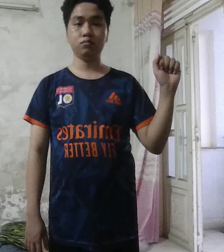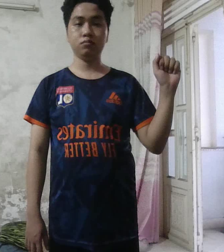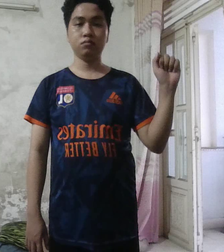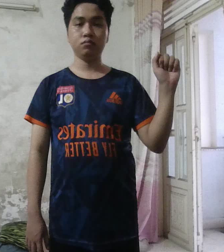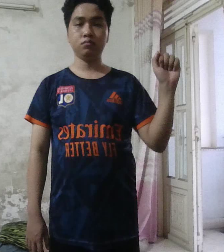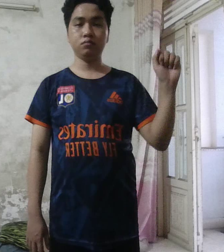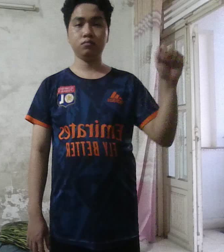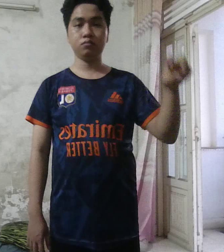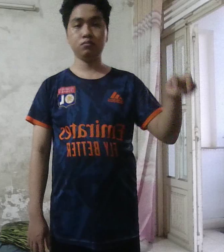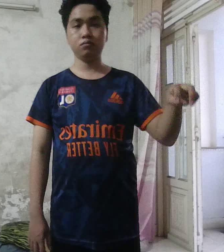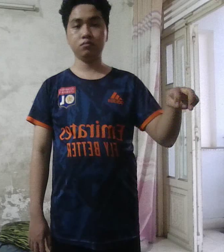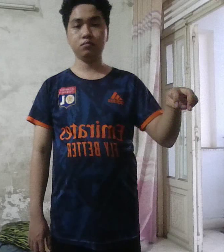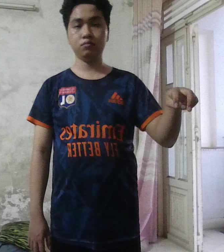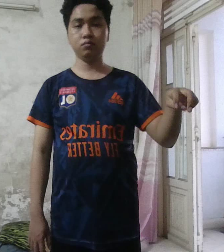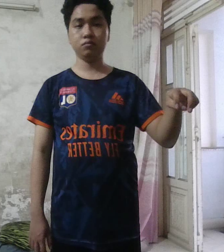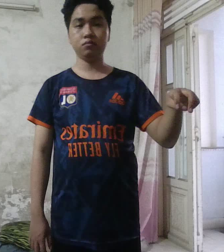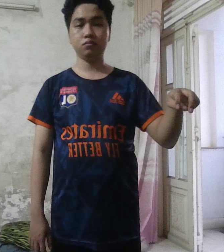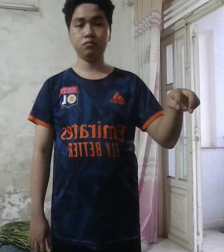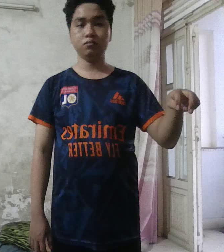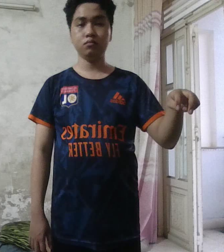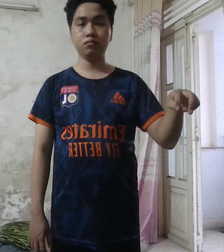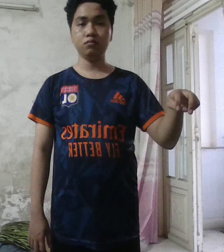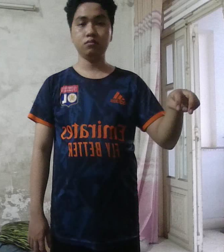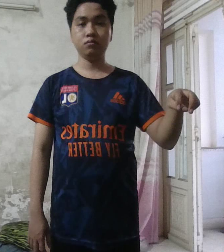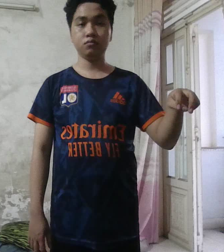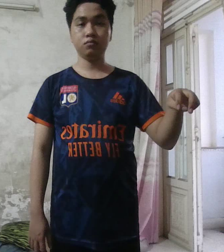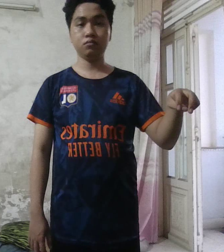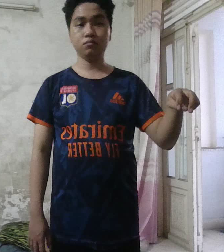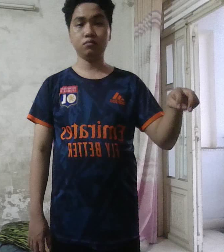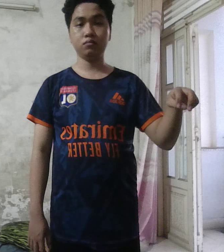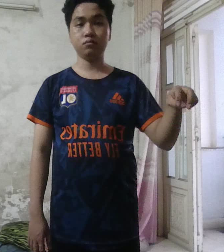â